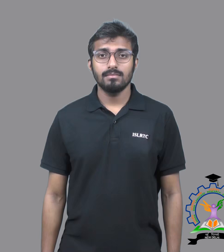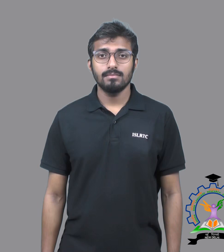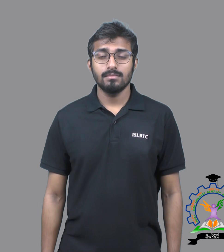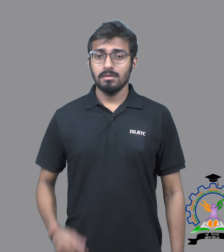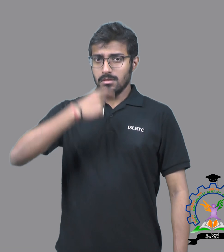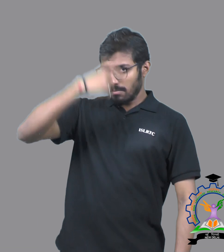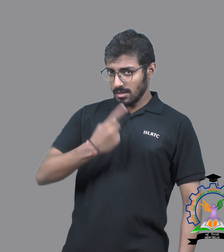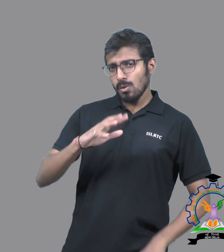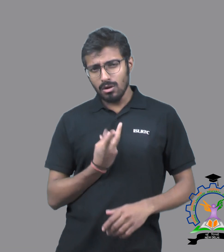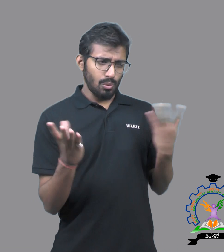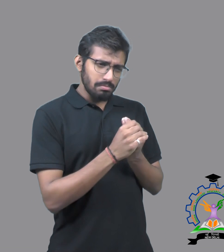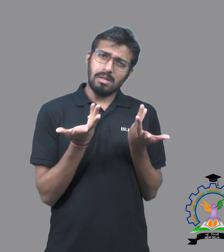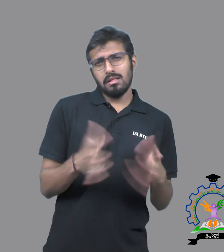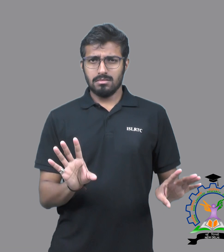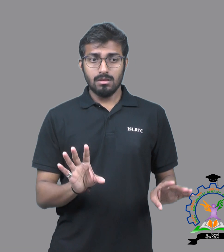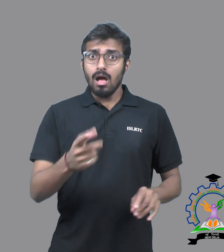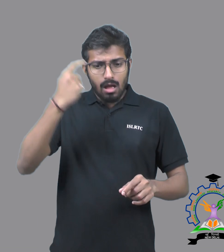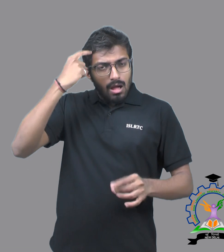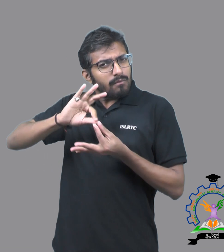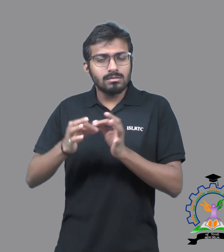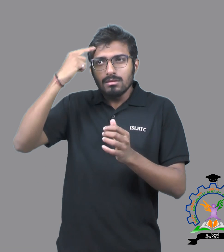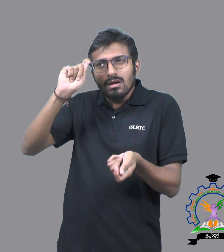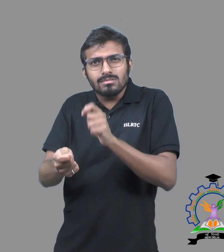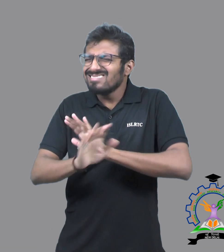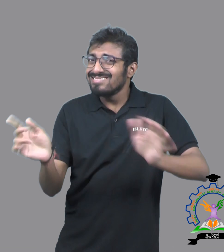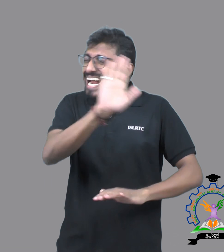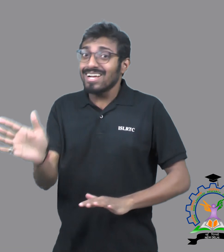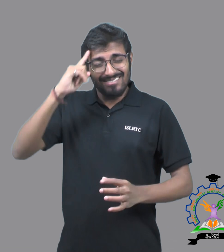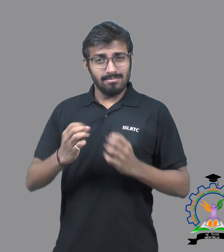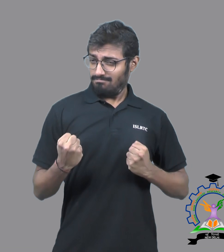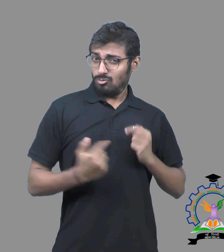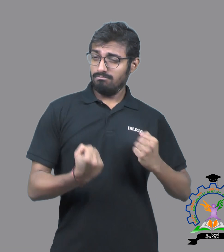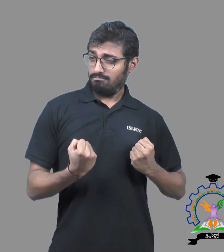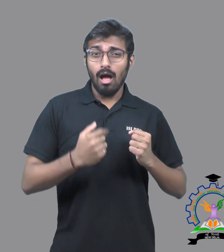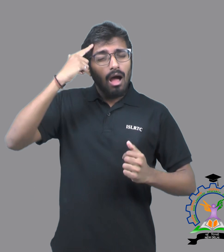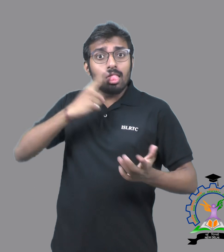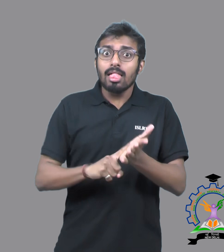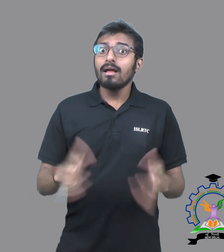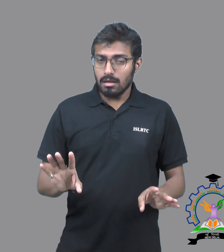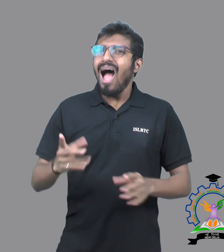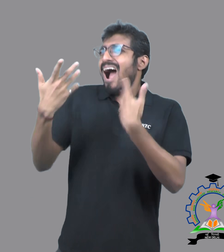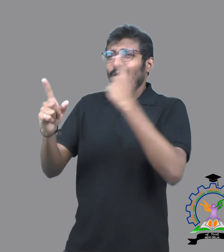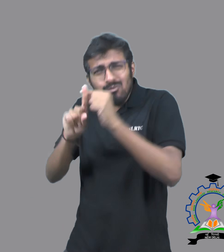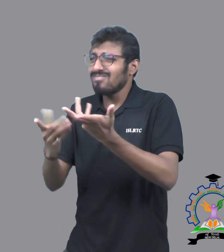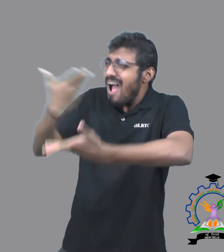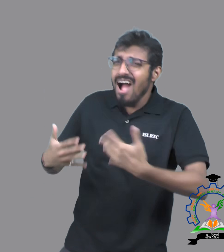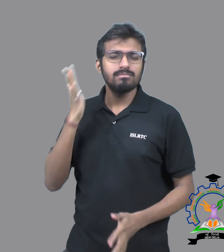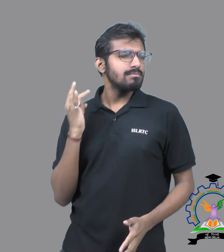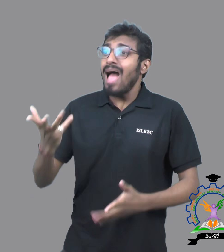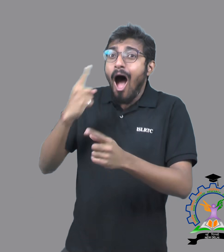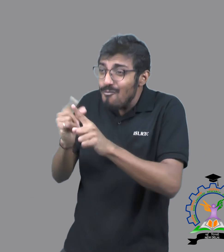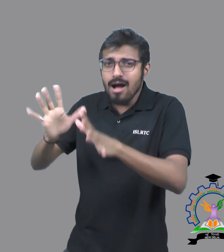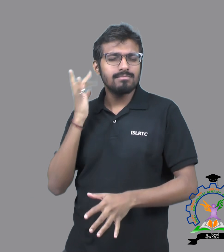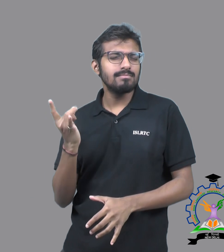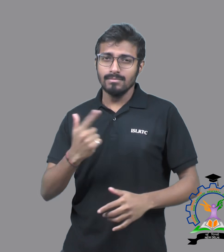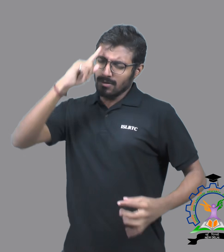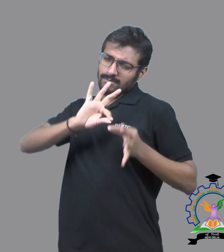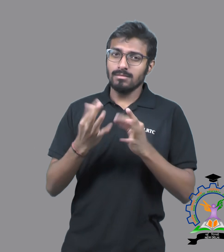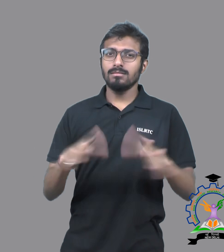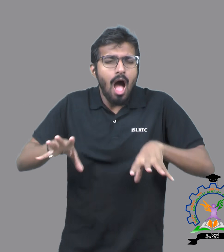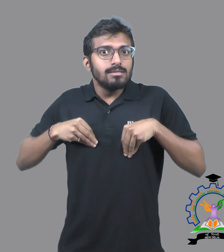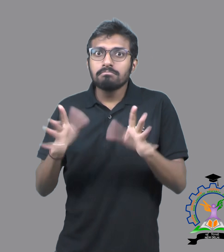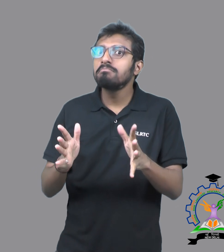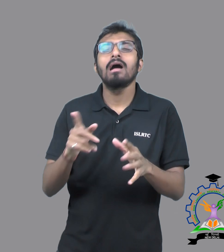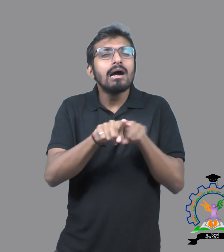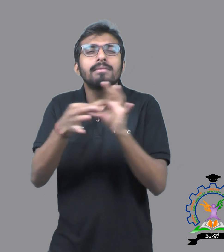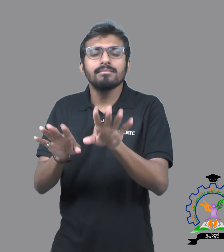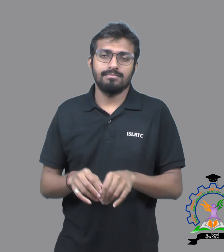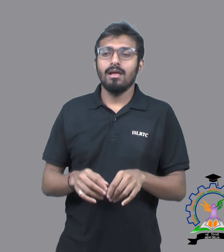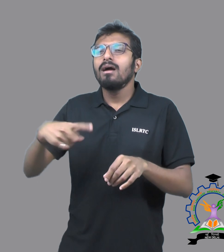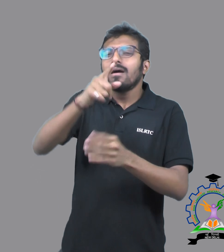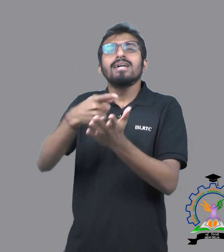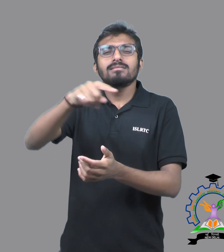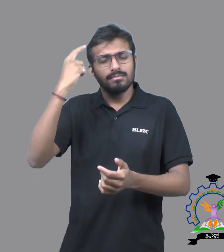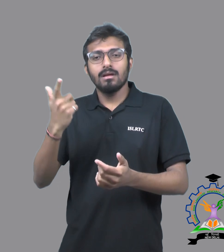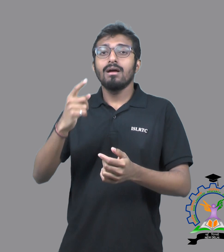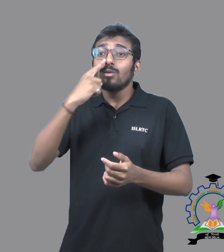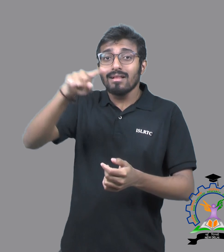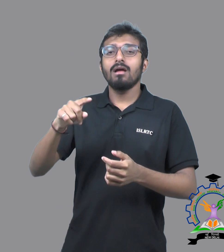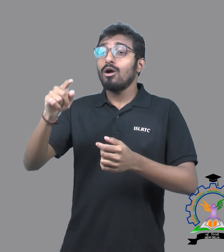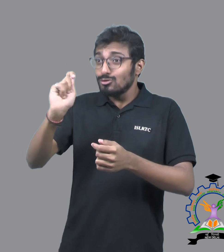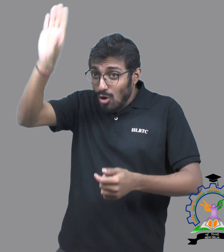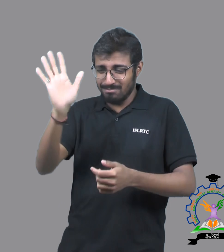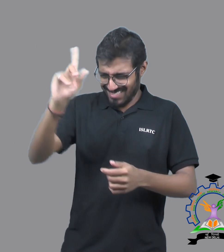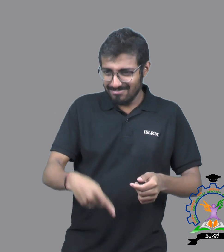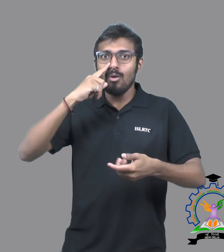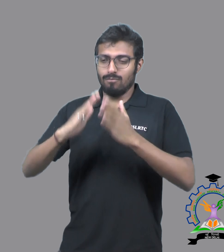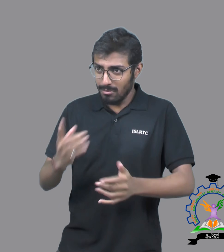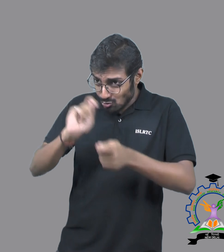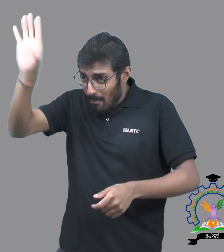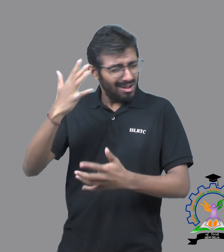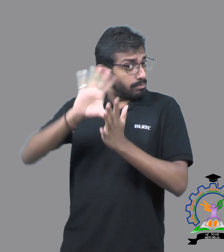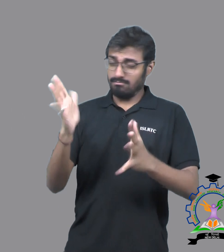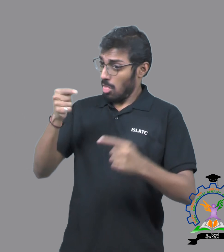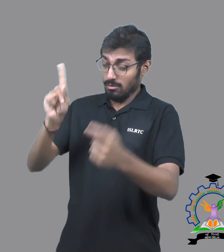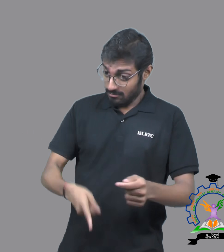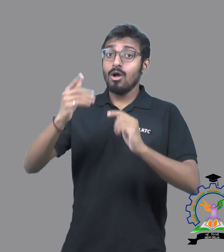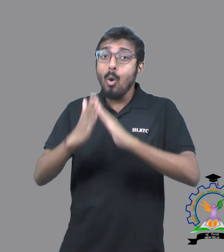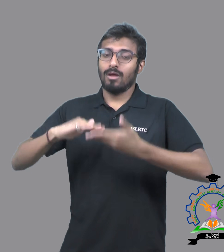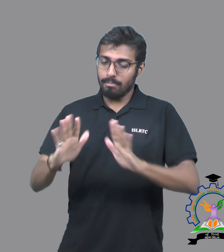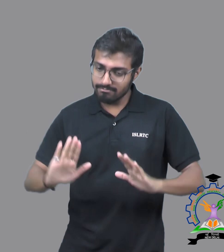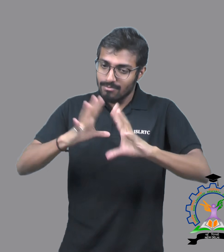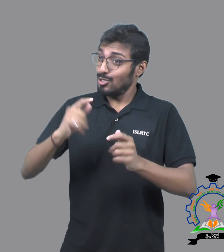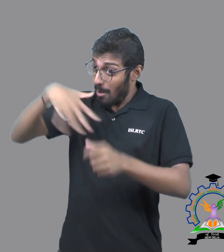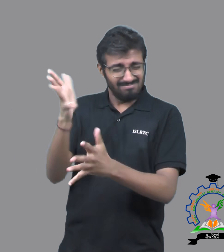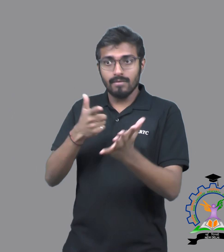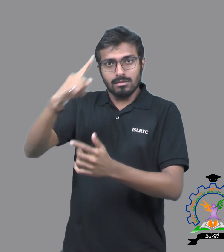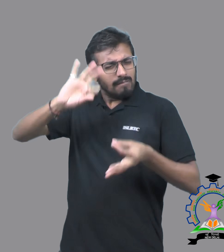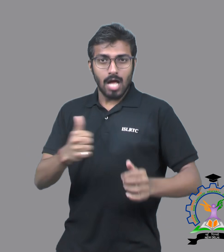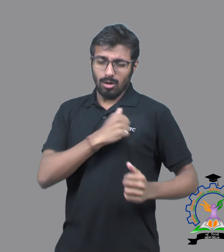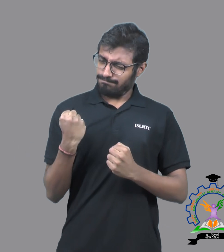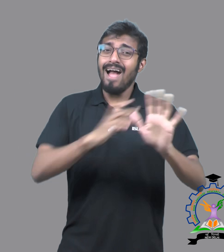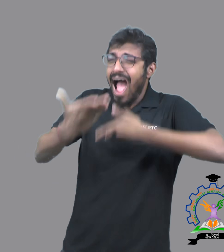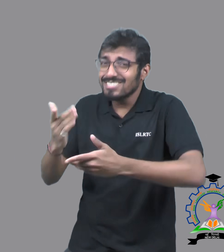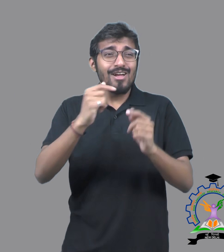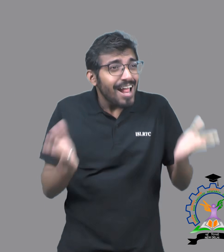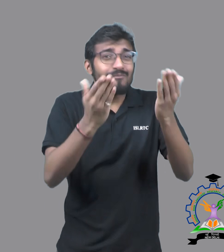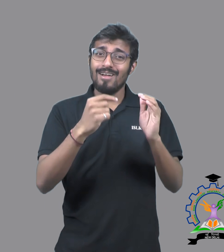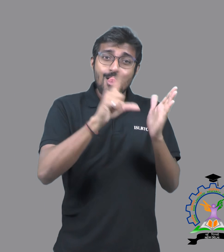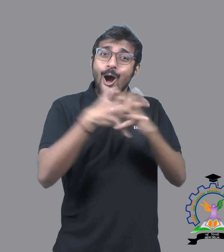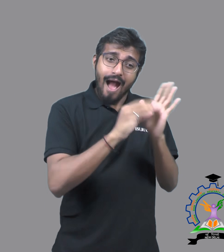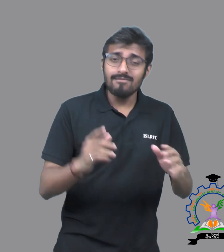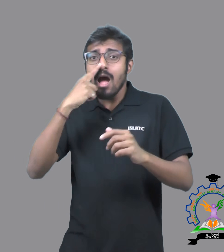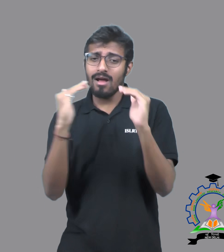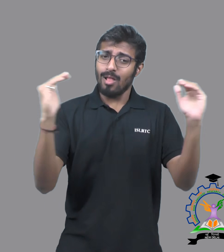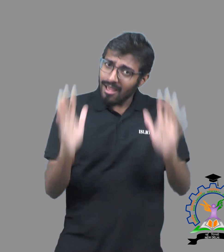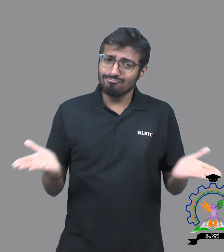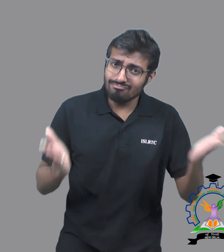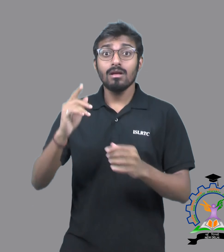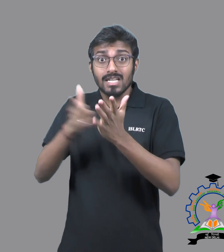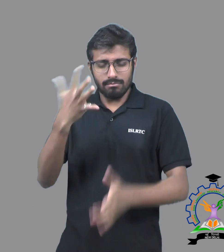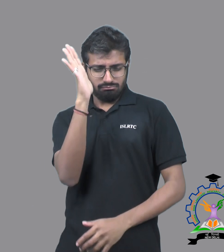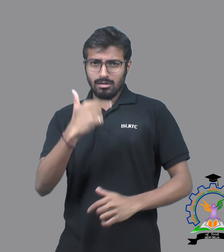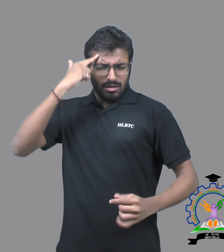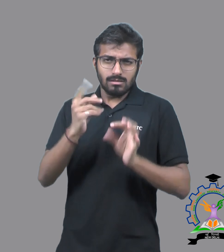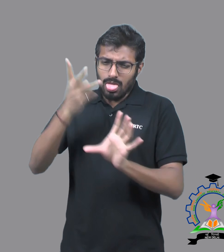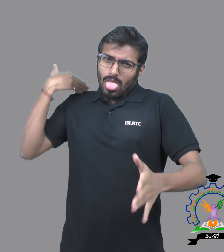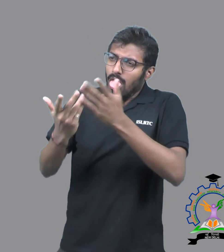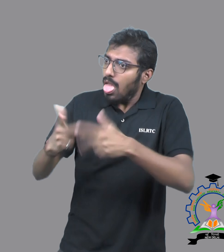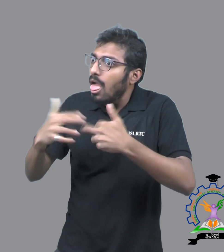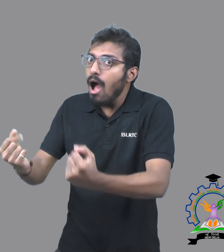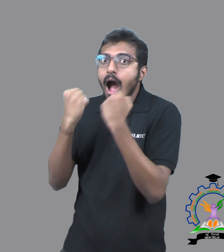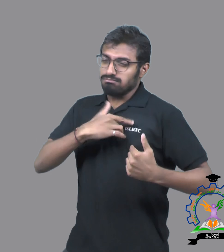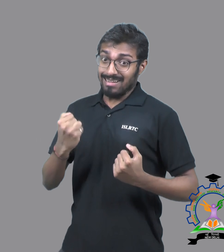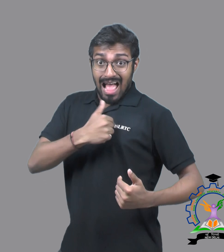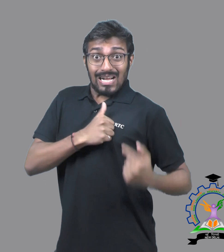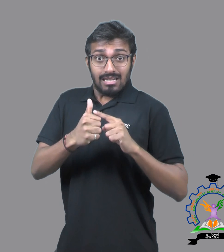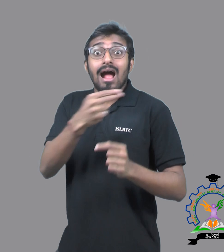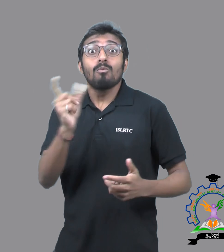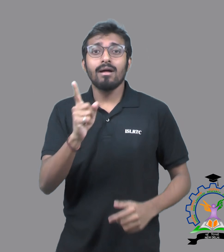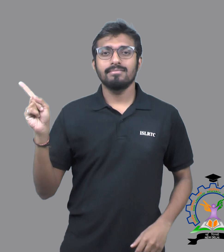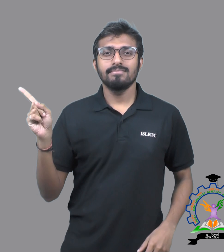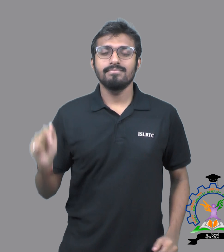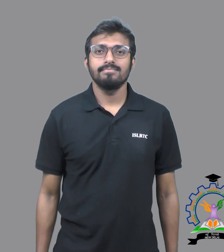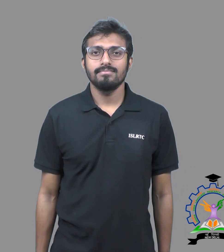Bigotry